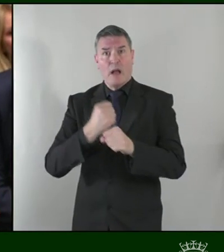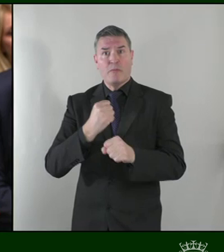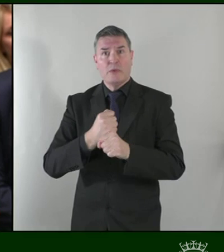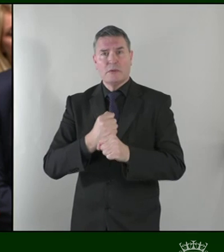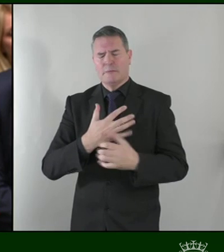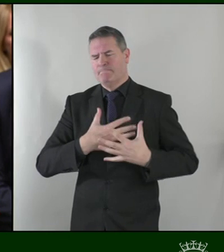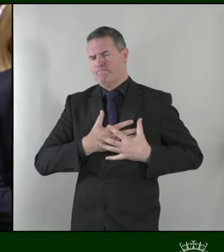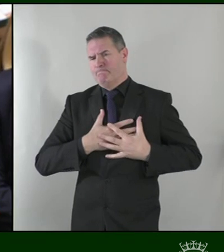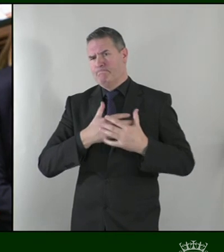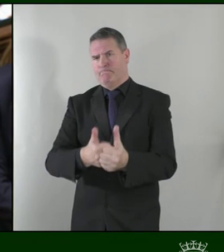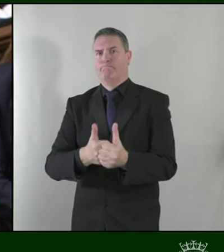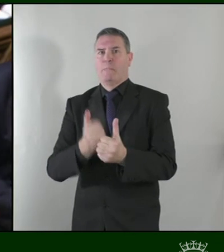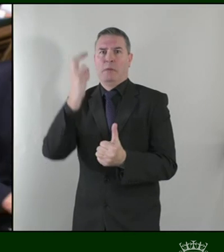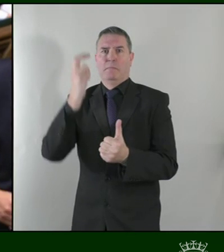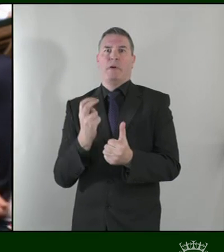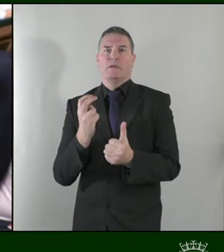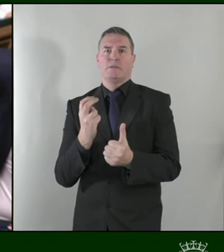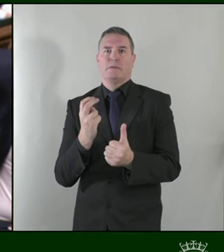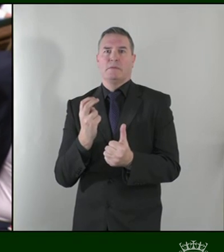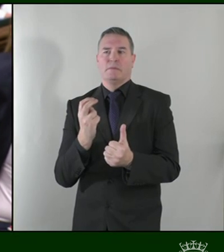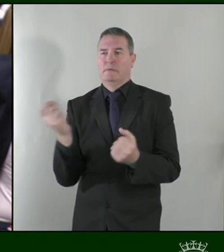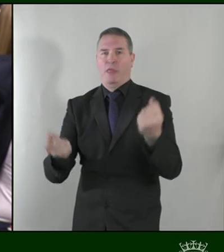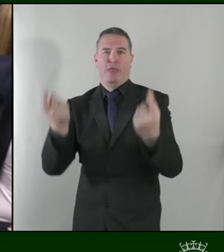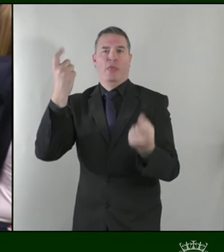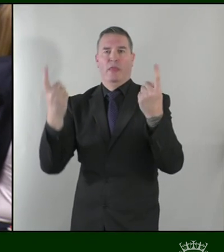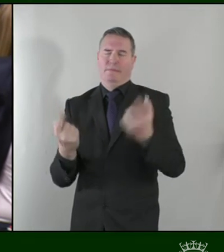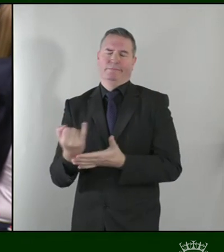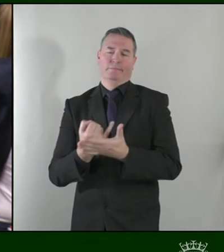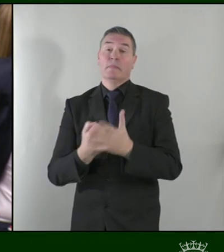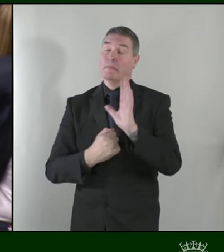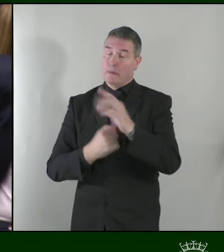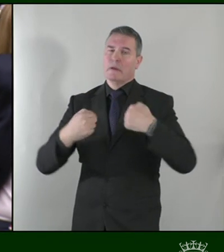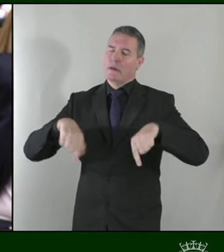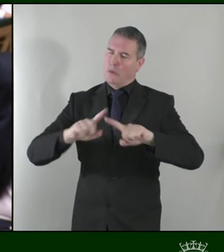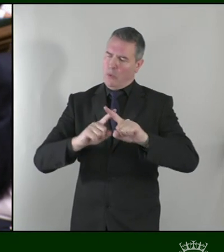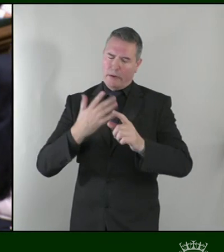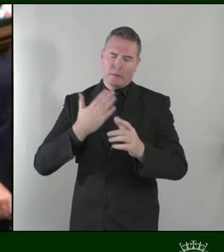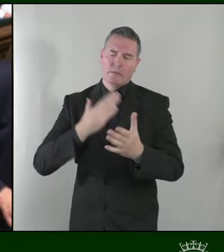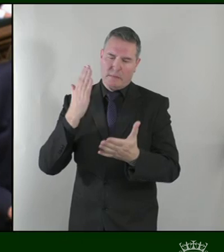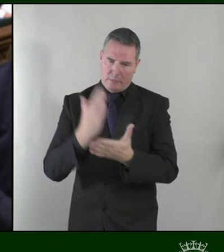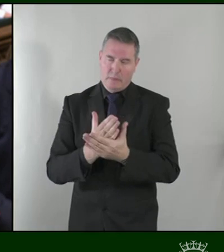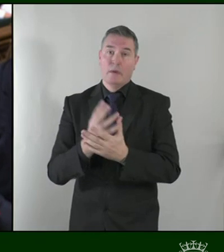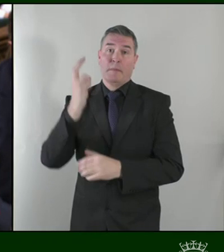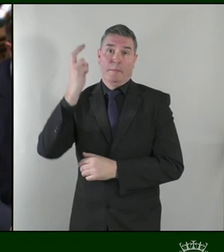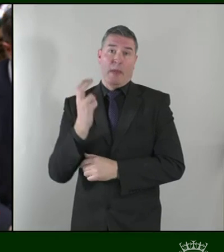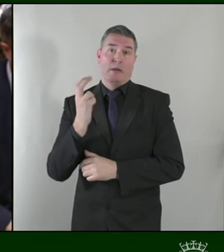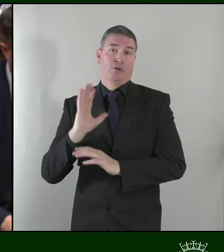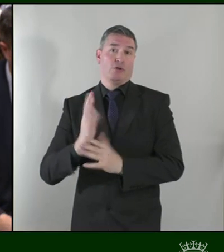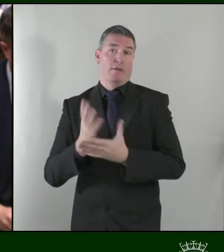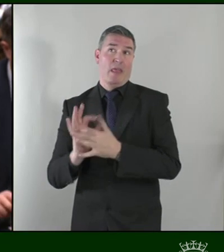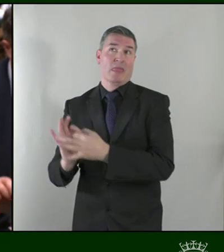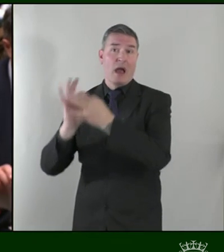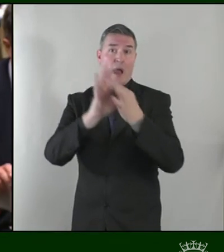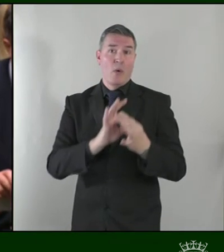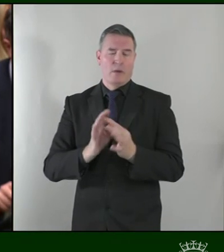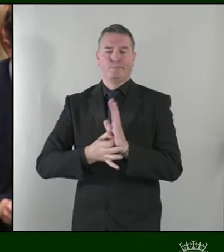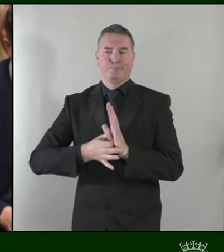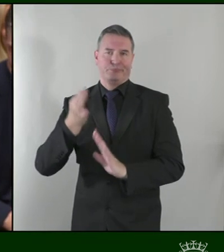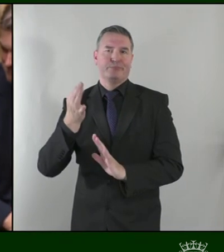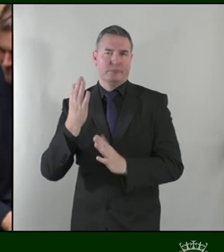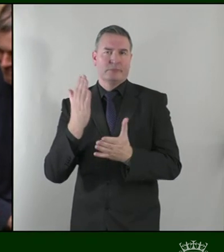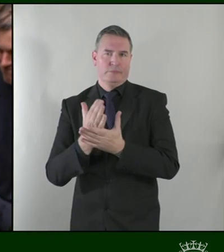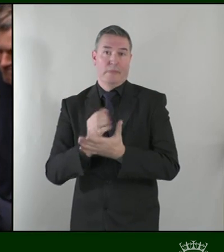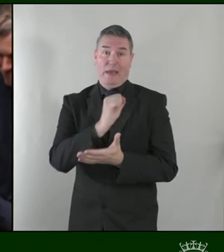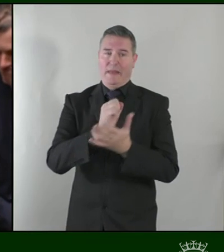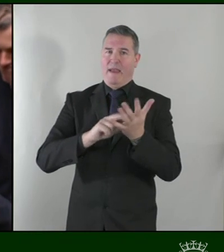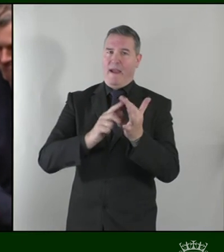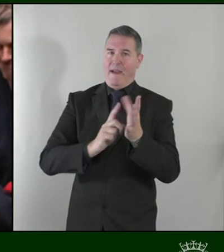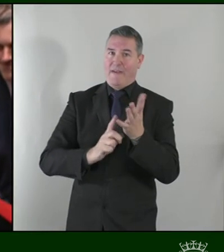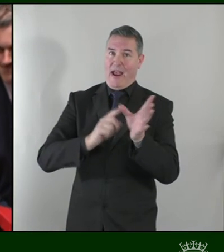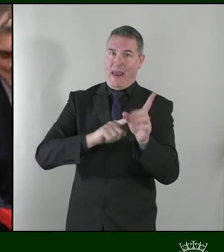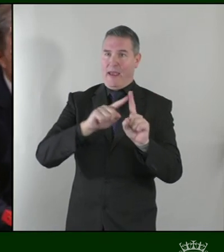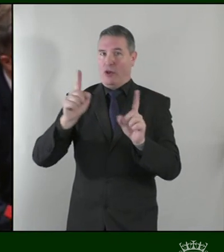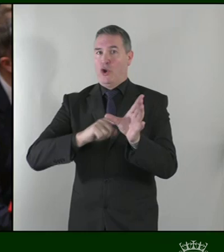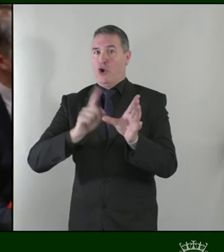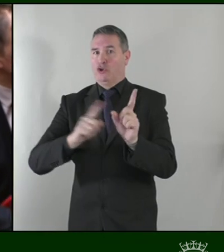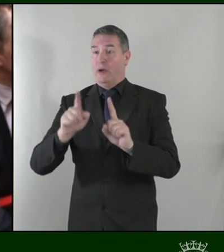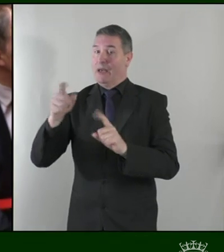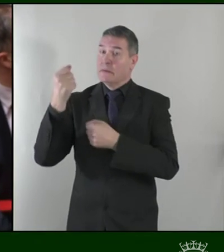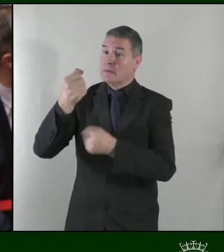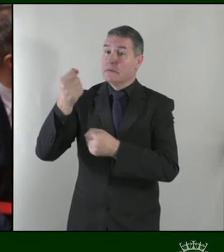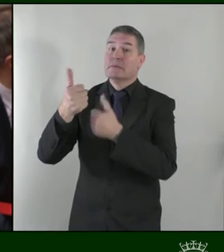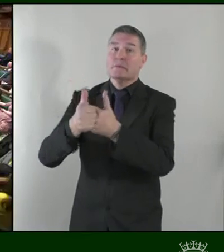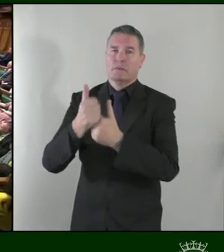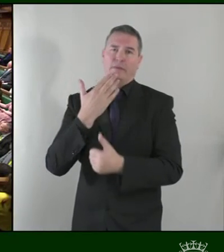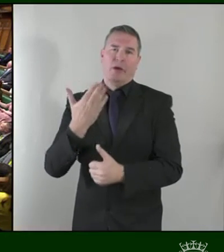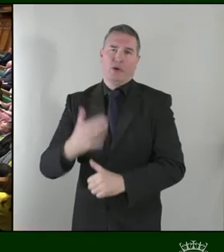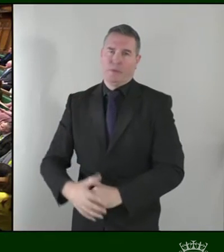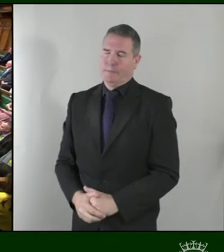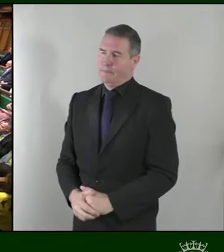The Government are passionate about buses. I assure my honourable Friend that we will massively improve our bus network, in the Rother Valley above all, and I thank him for his lobbying.